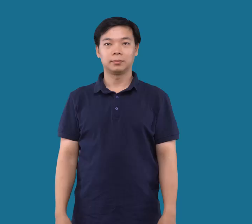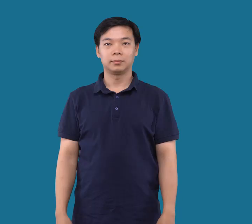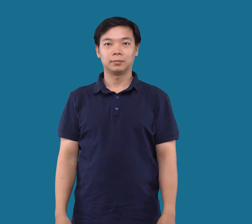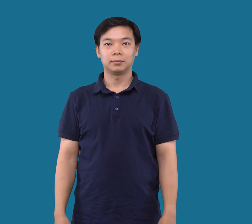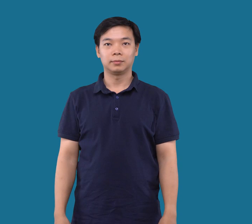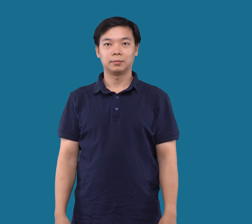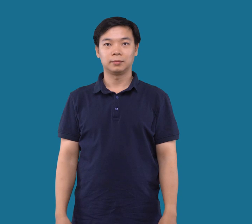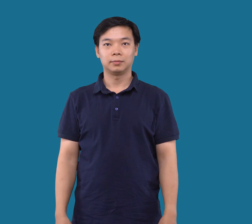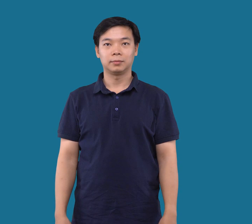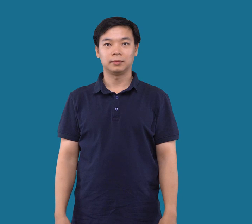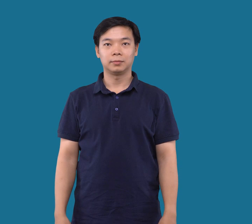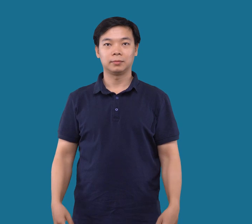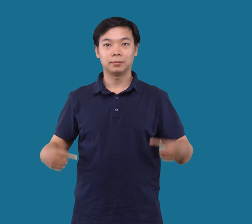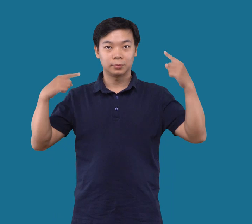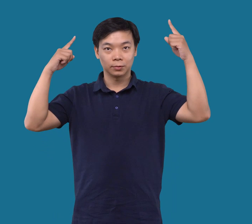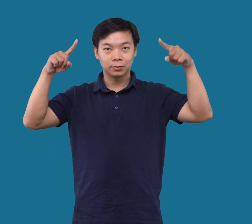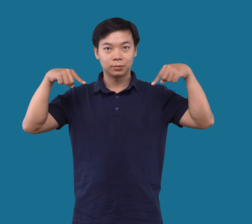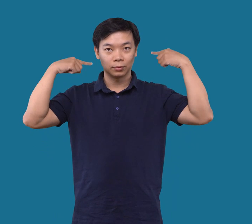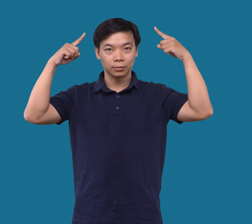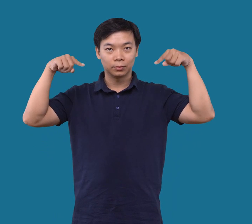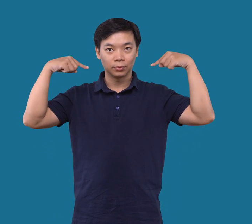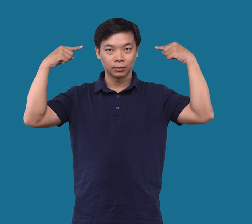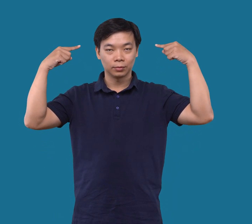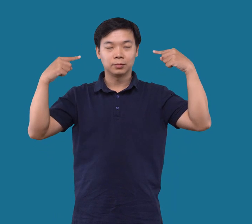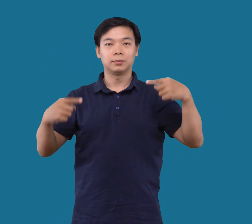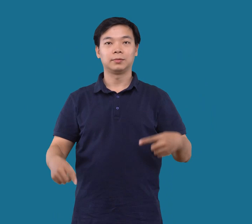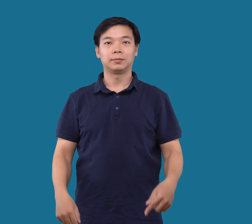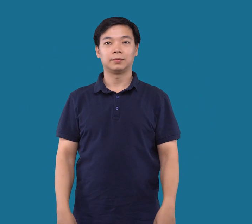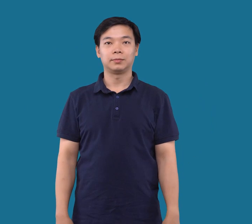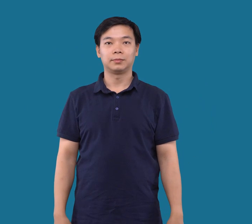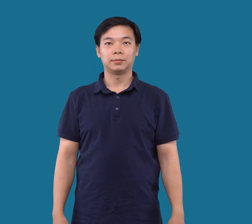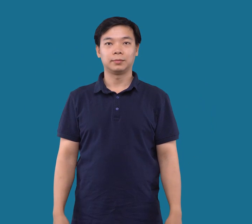con cừu